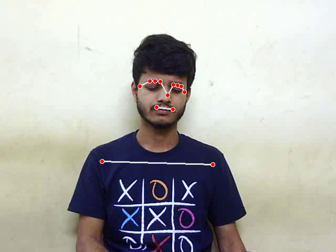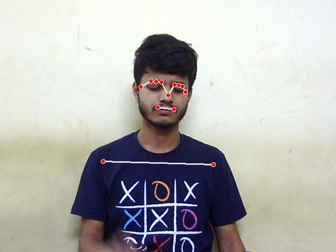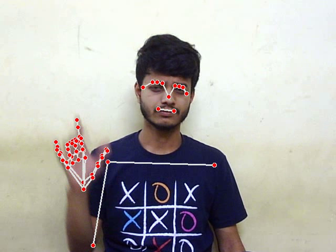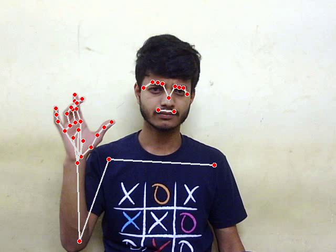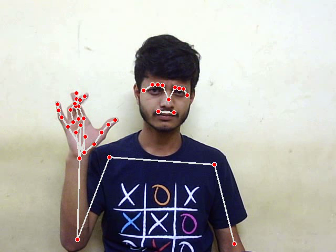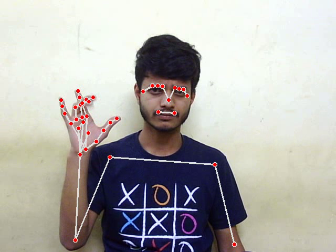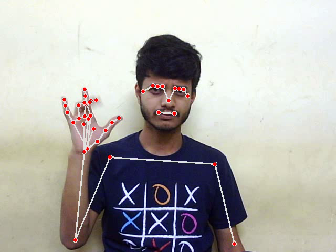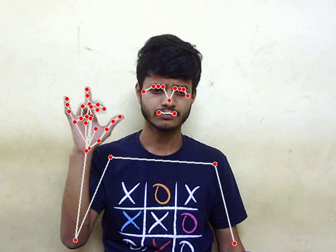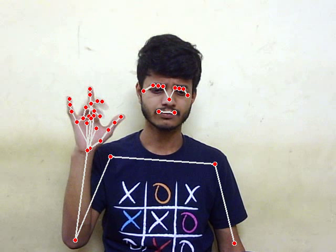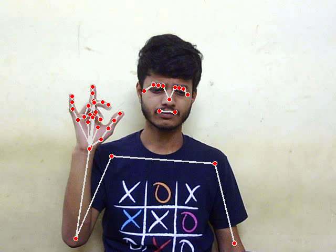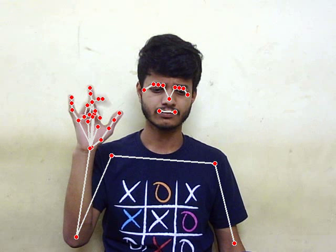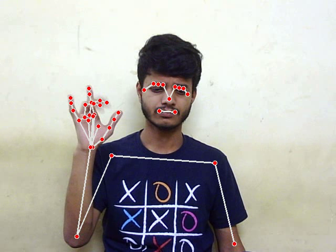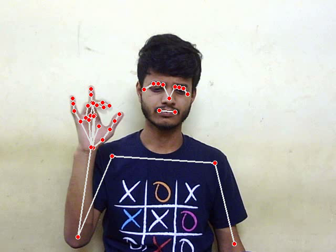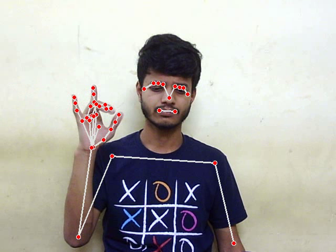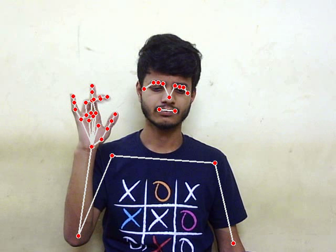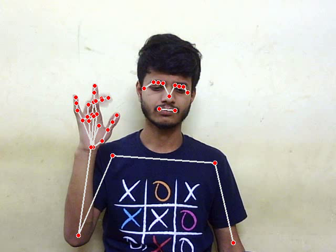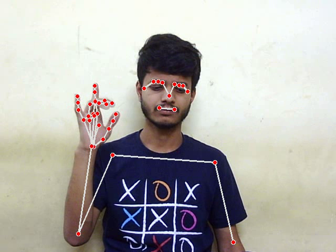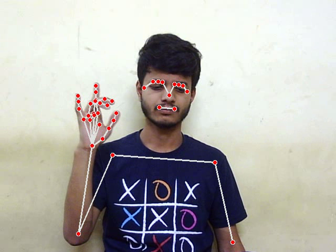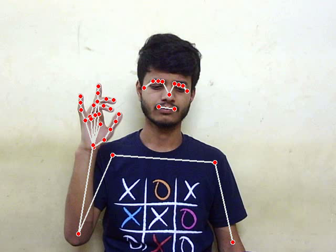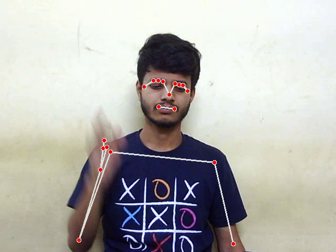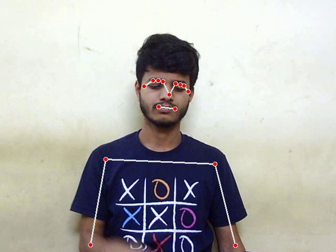why